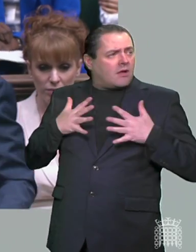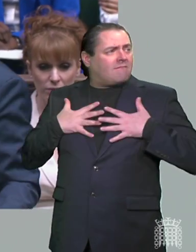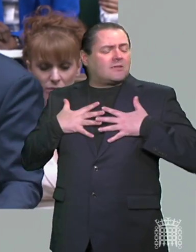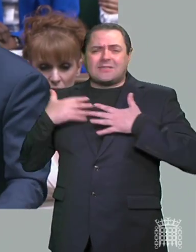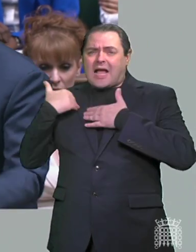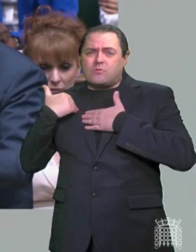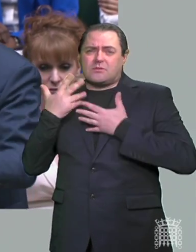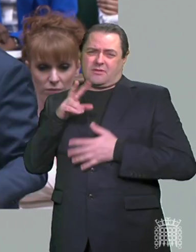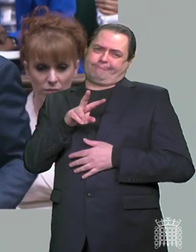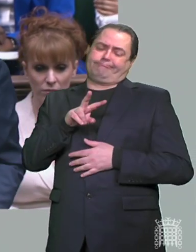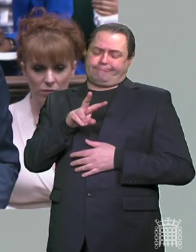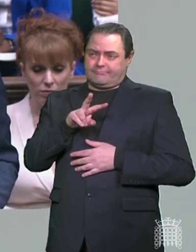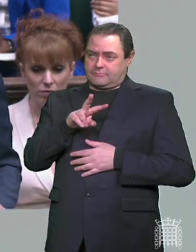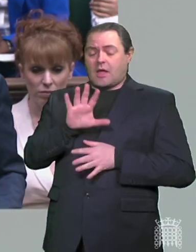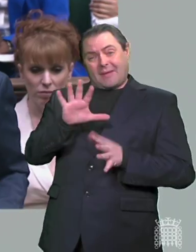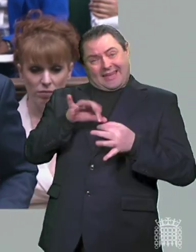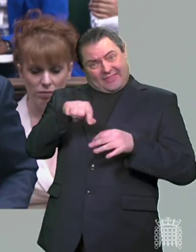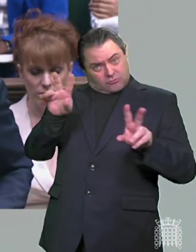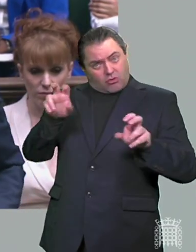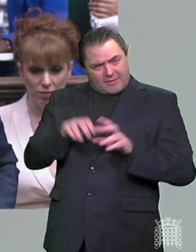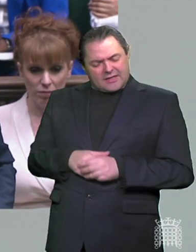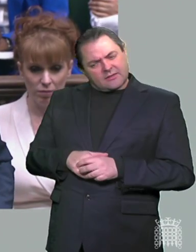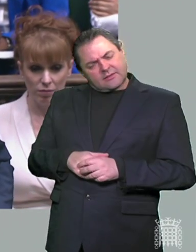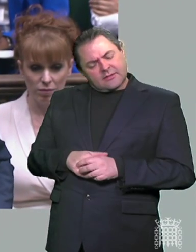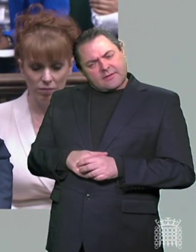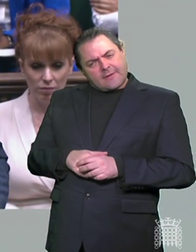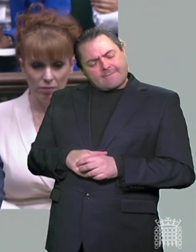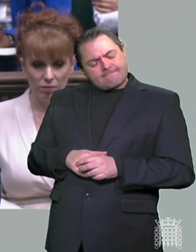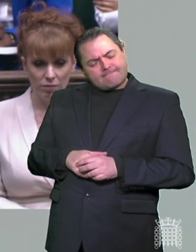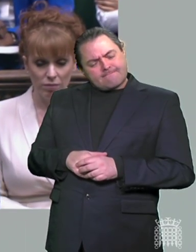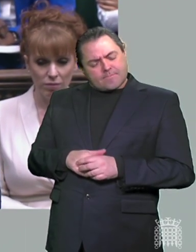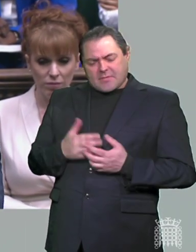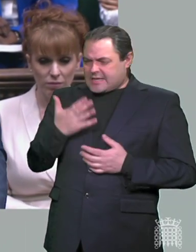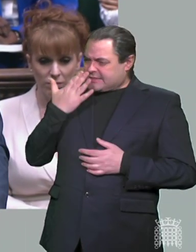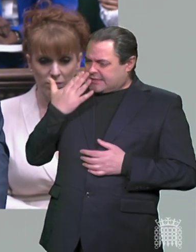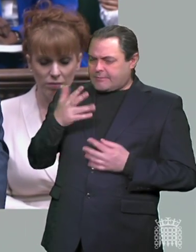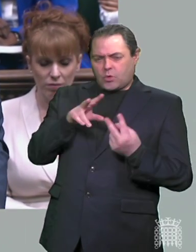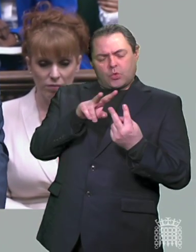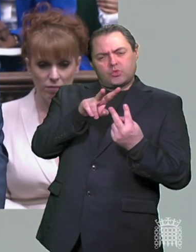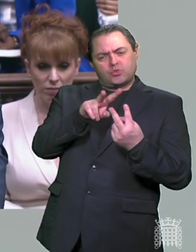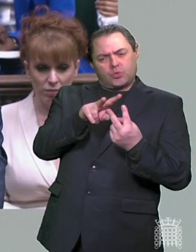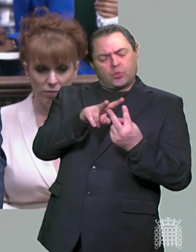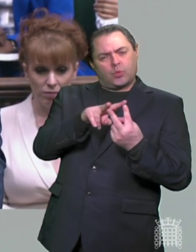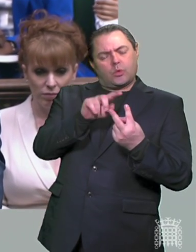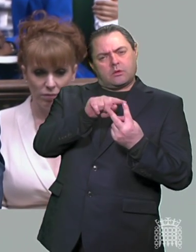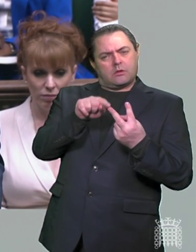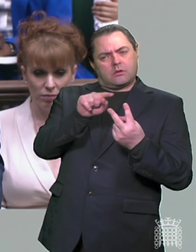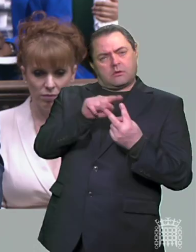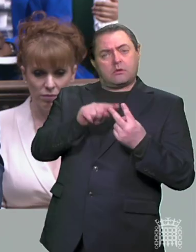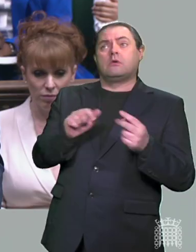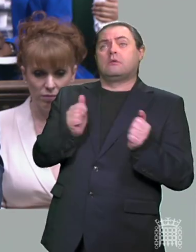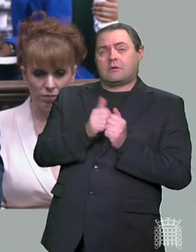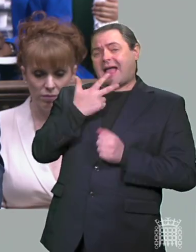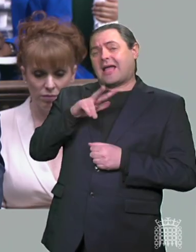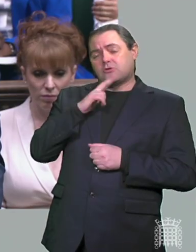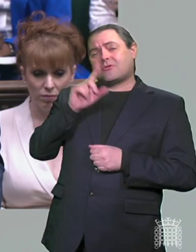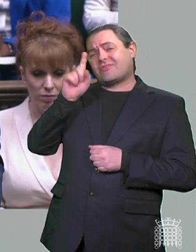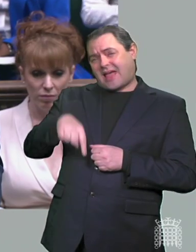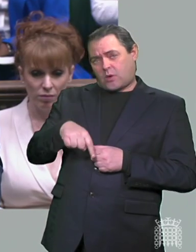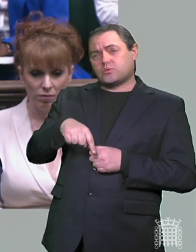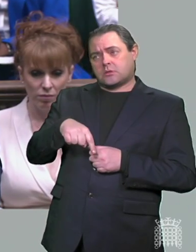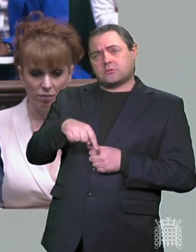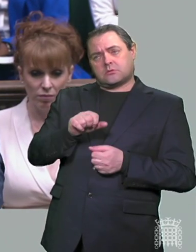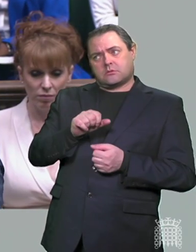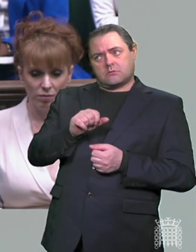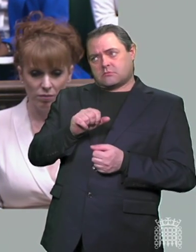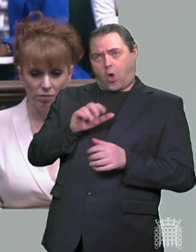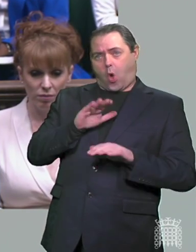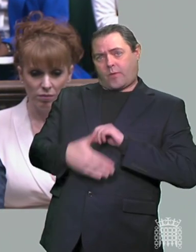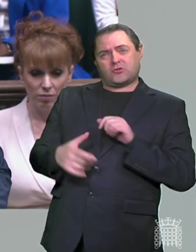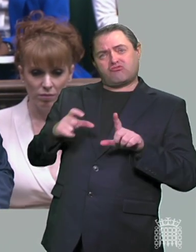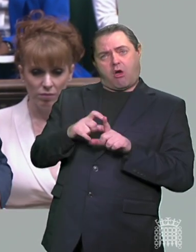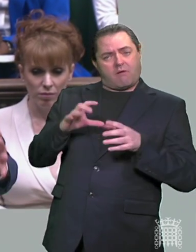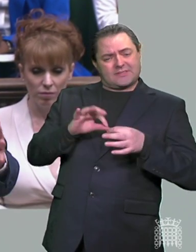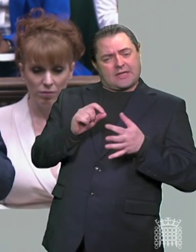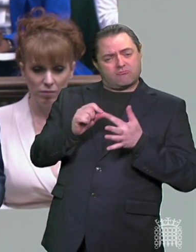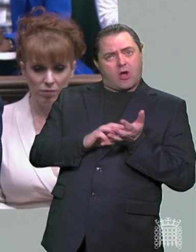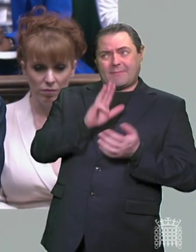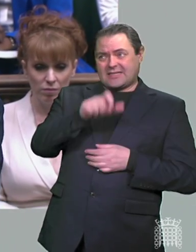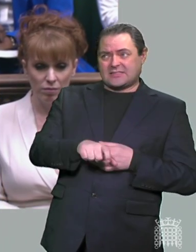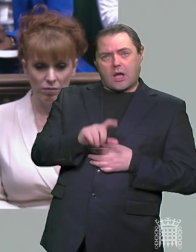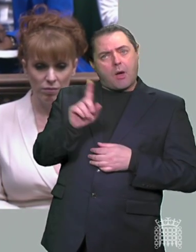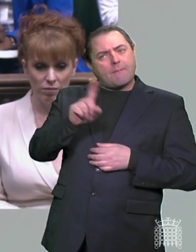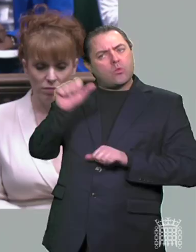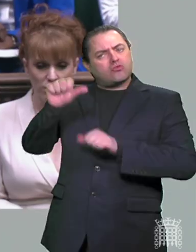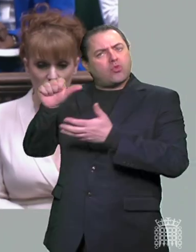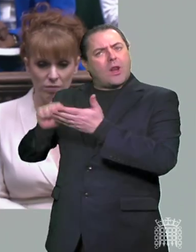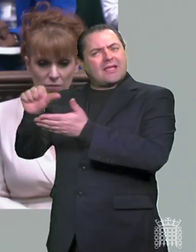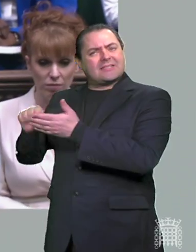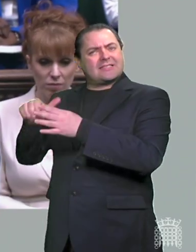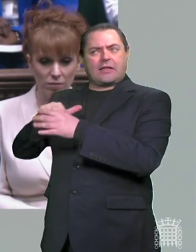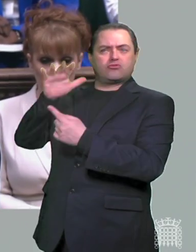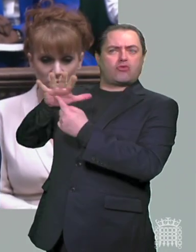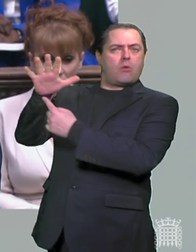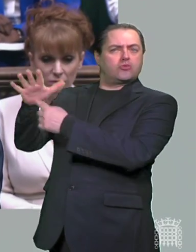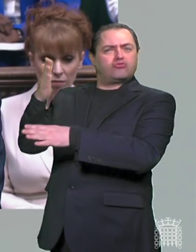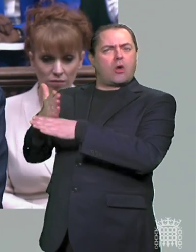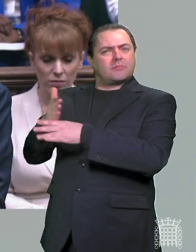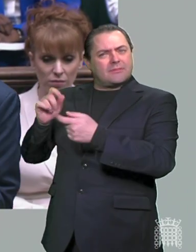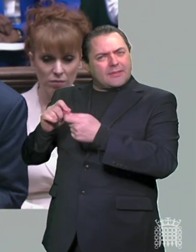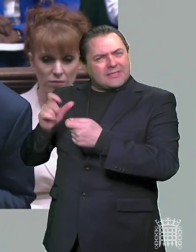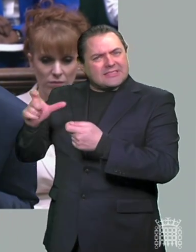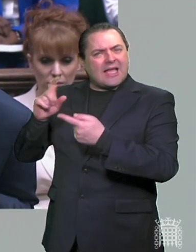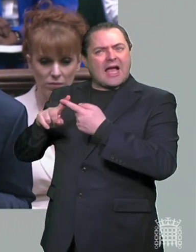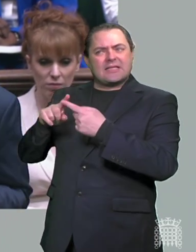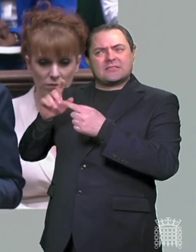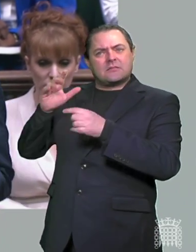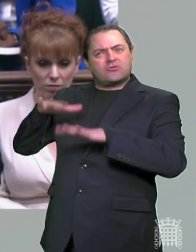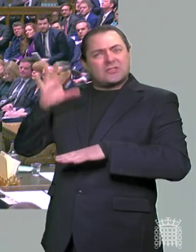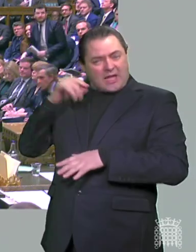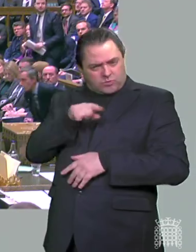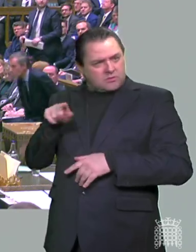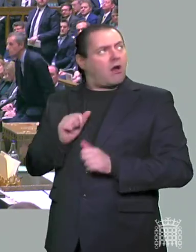On that subject, was it a coincidence that the two people who arranged an £800,000 line of credit for the former Prime Minister were shortlisted for plum jobs at the BBC and the British Council?